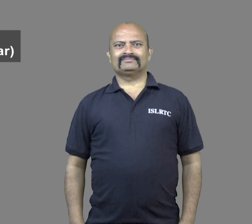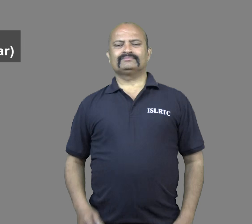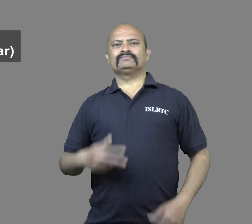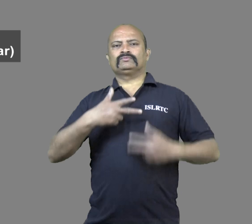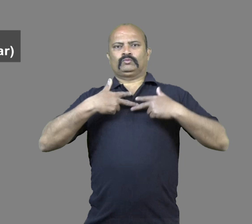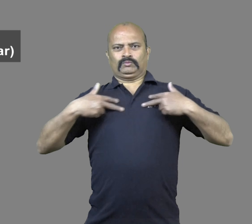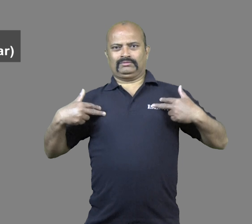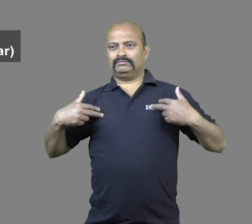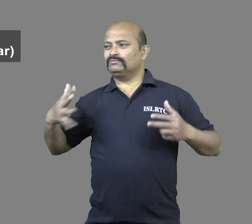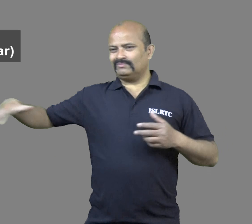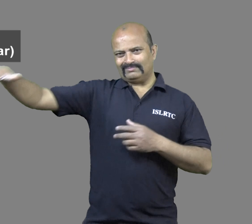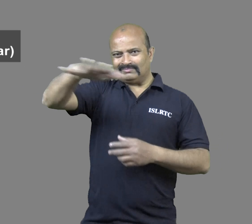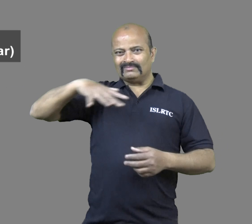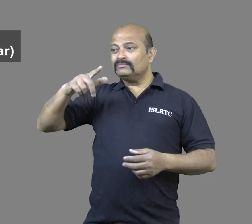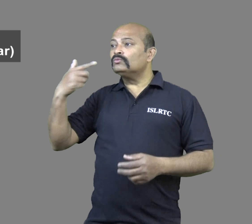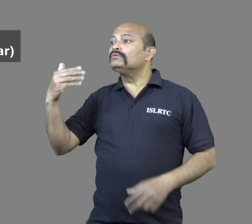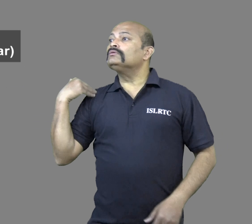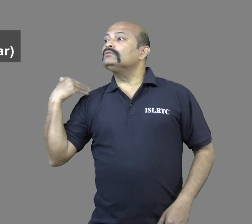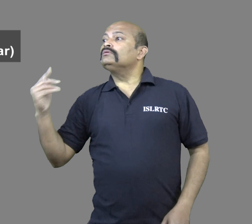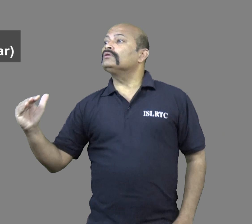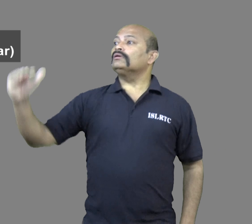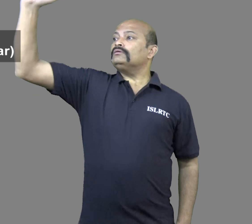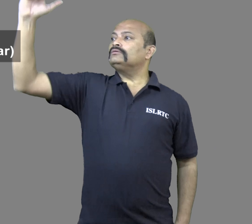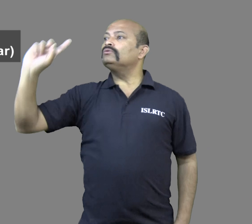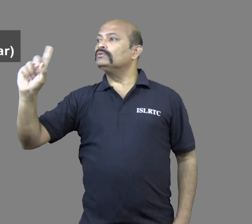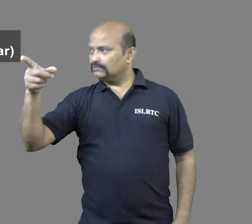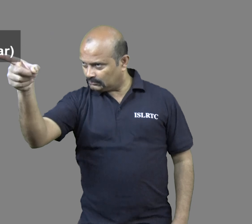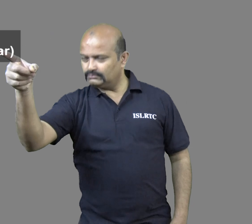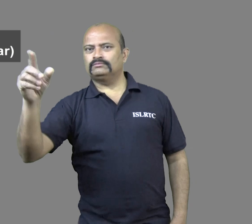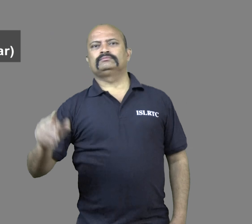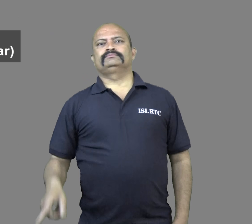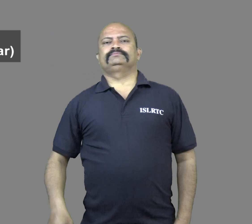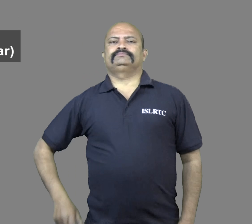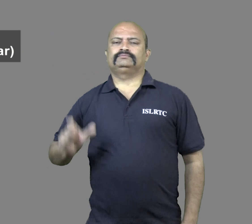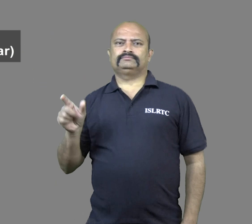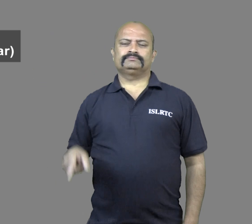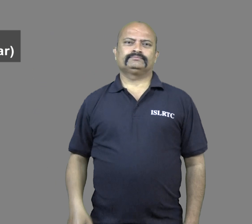Advocate General (Bihar)